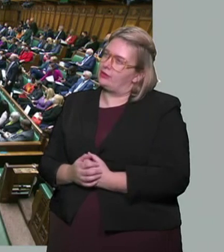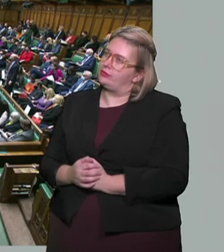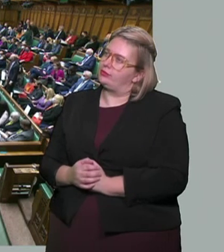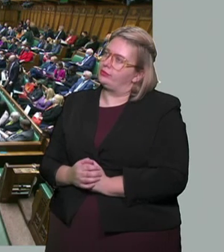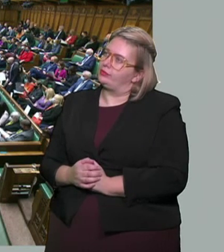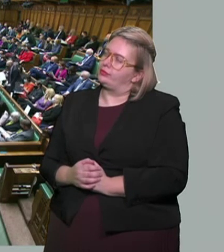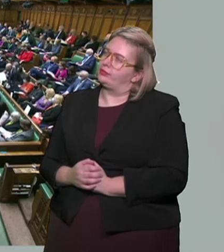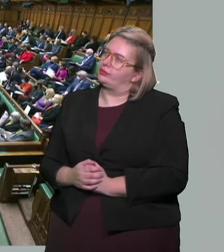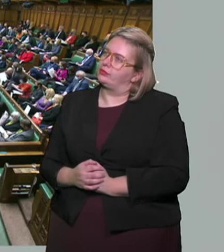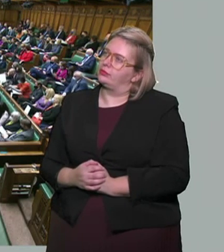Tomorrow, at